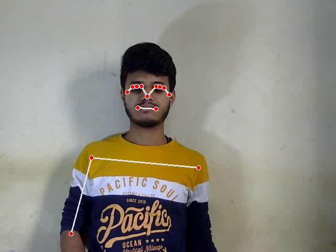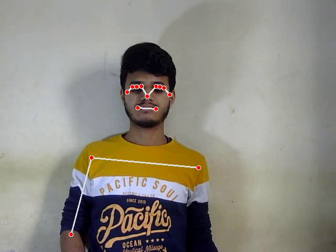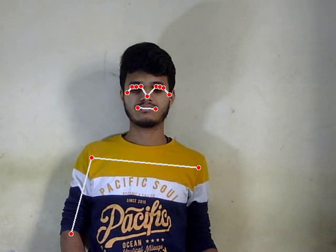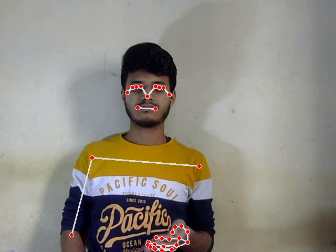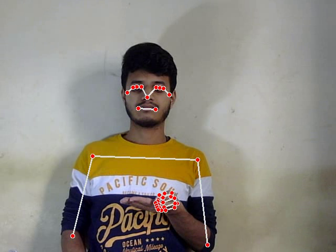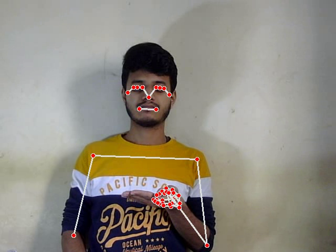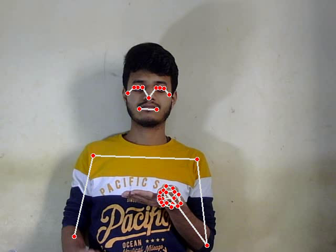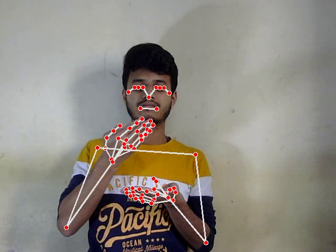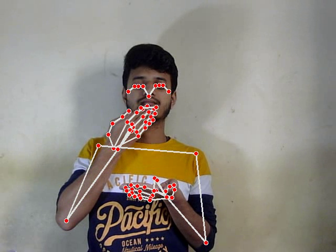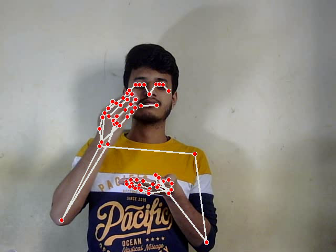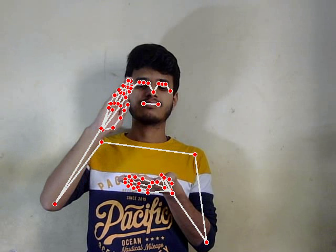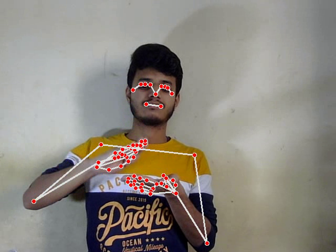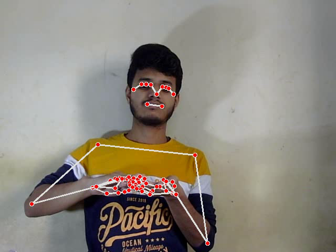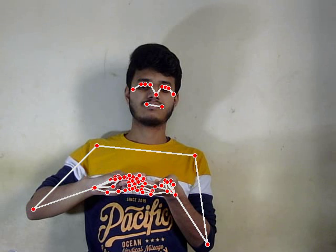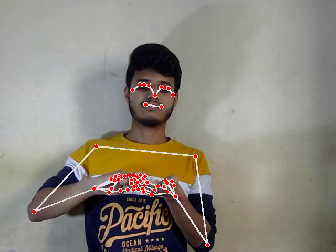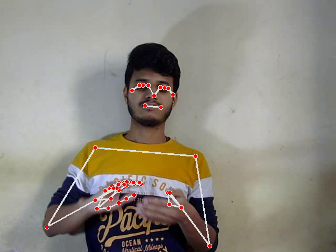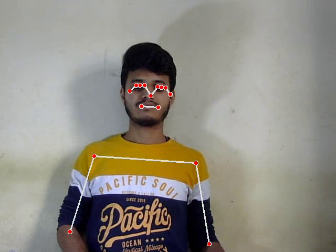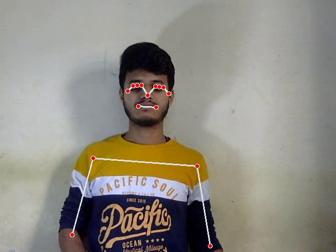bad